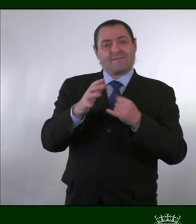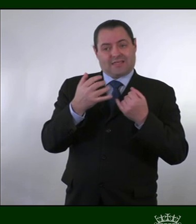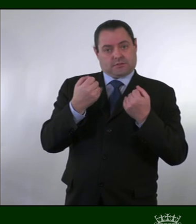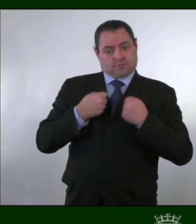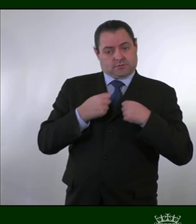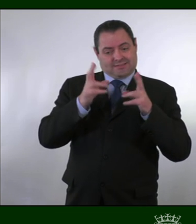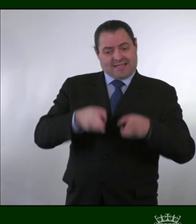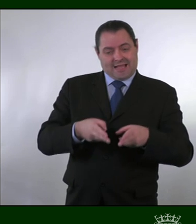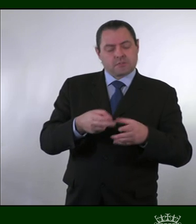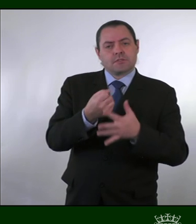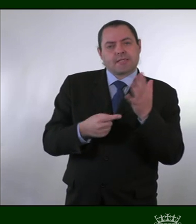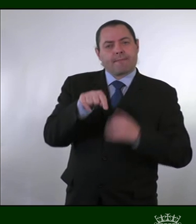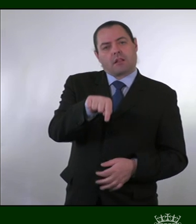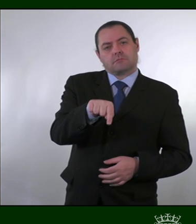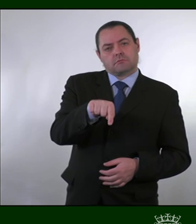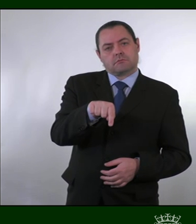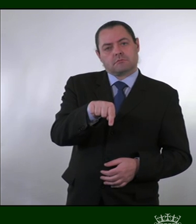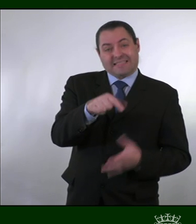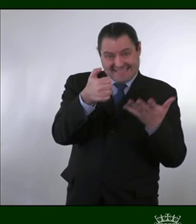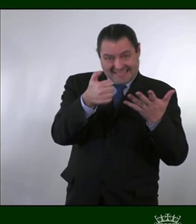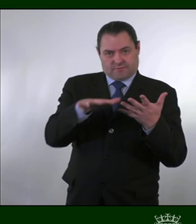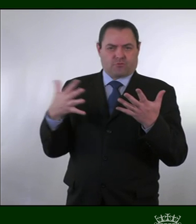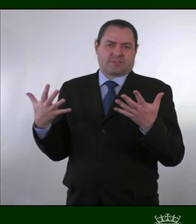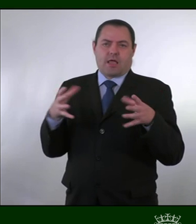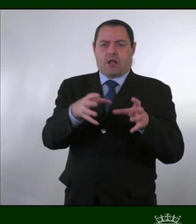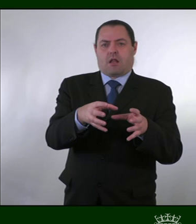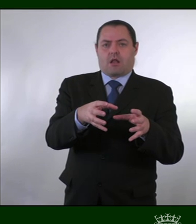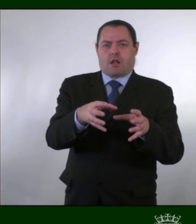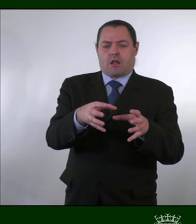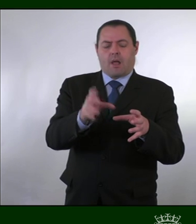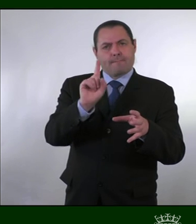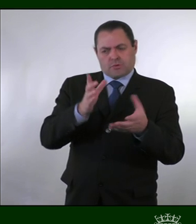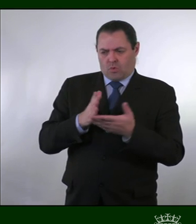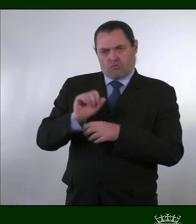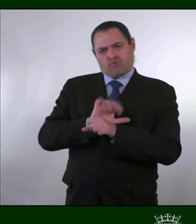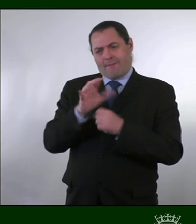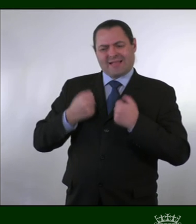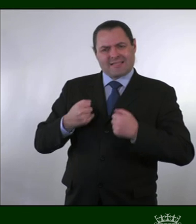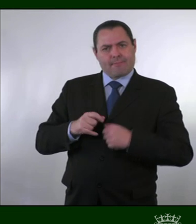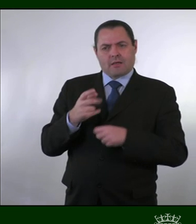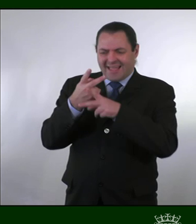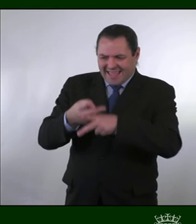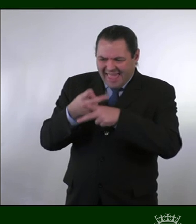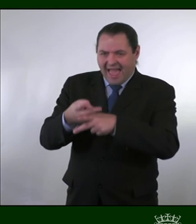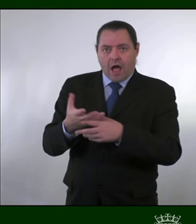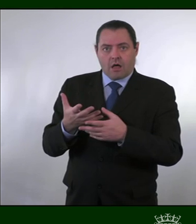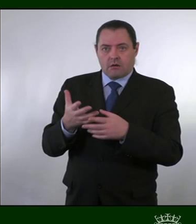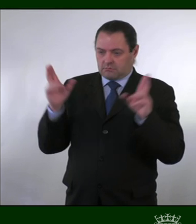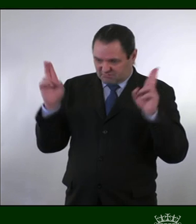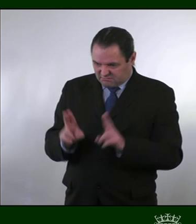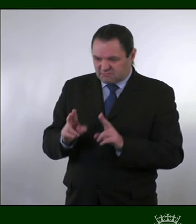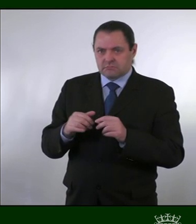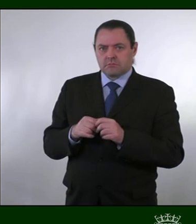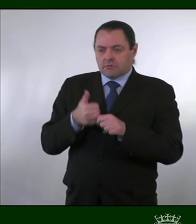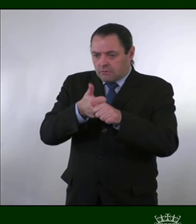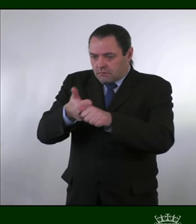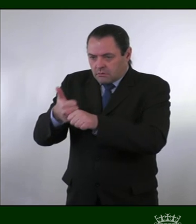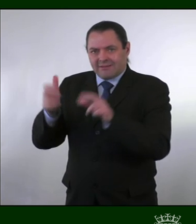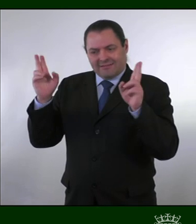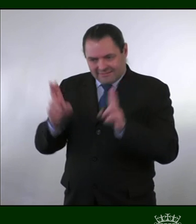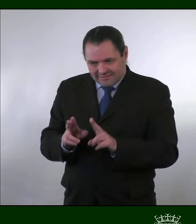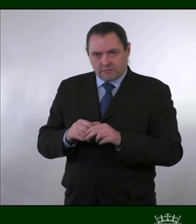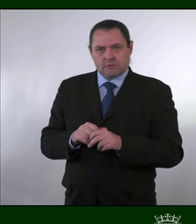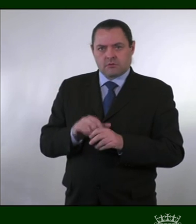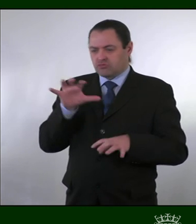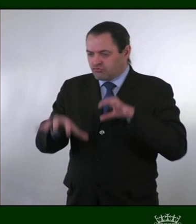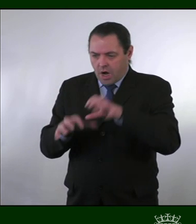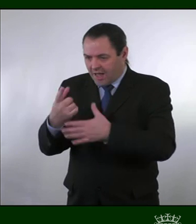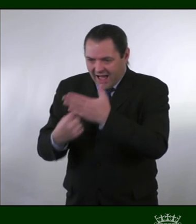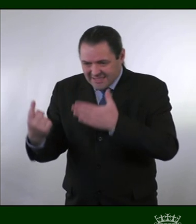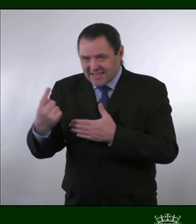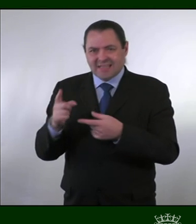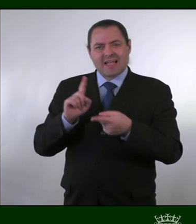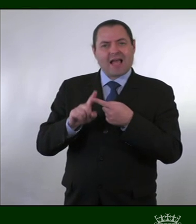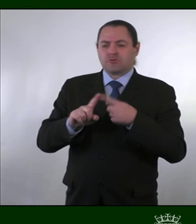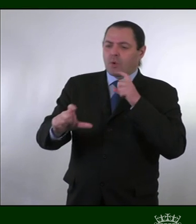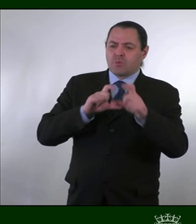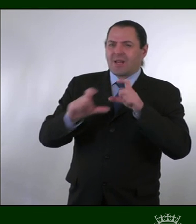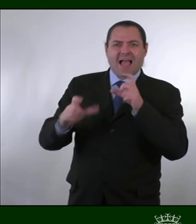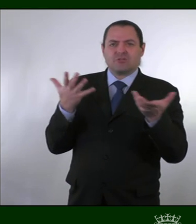Yet, during this pandemic, disabled people have seen their care cut back, have struggled to isolate without sufficient support, and have been excluded from the Government’s shambolic communications.